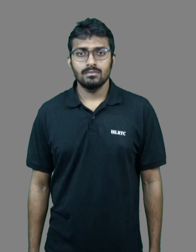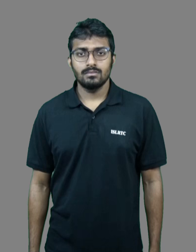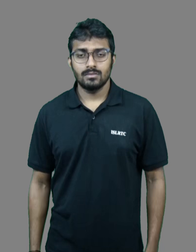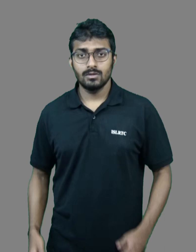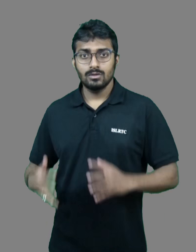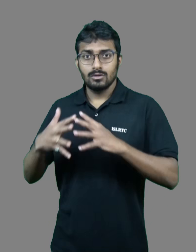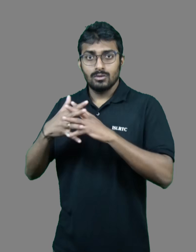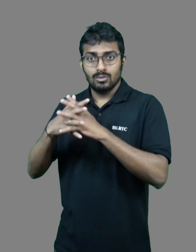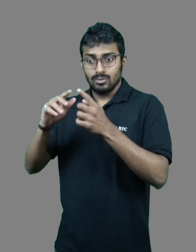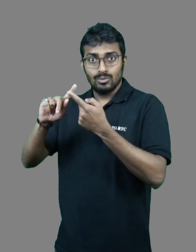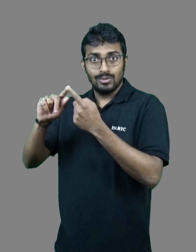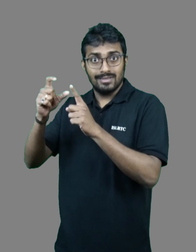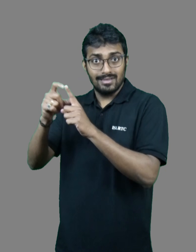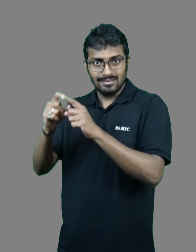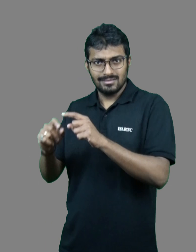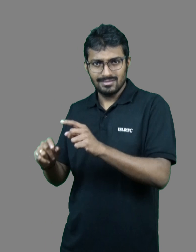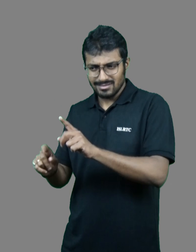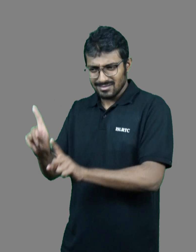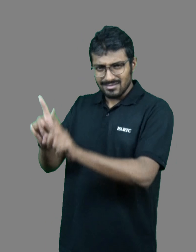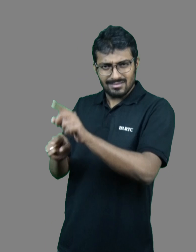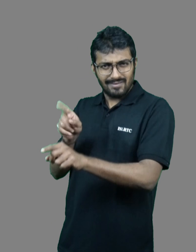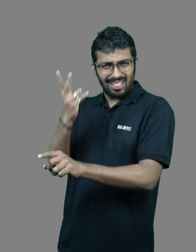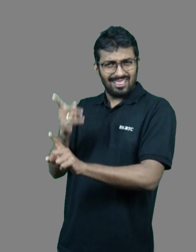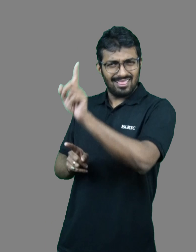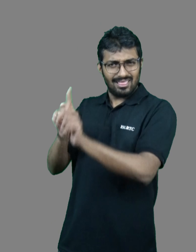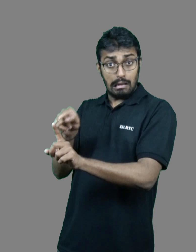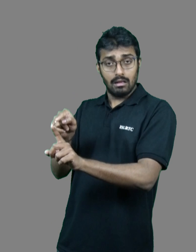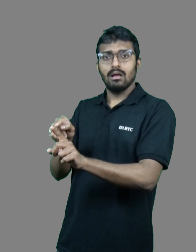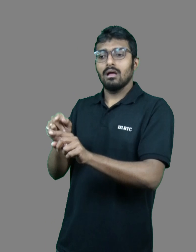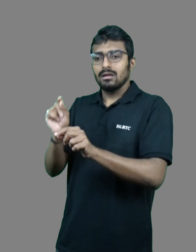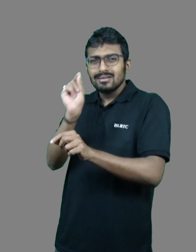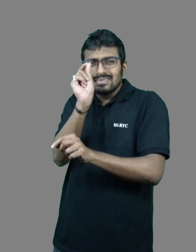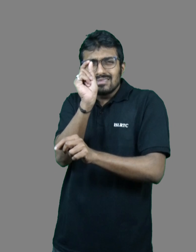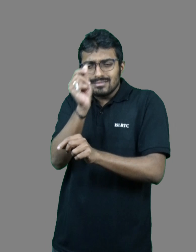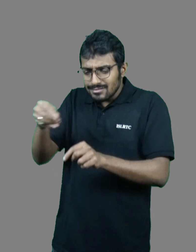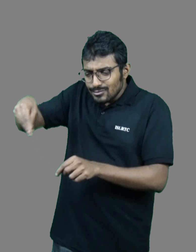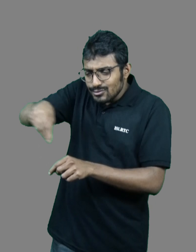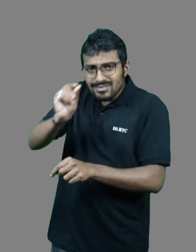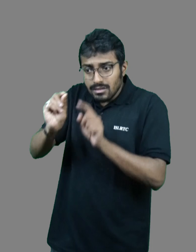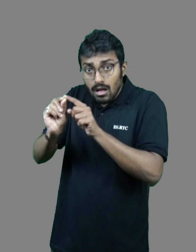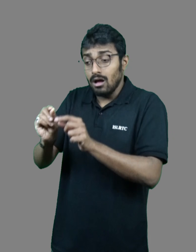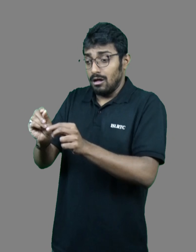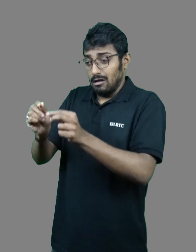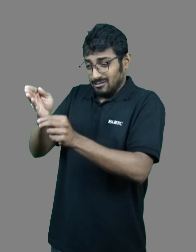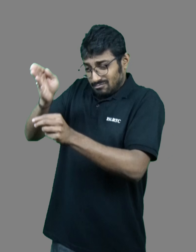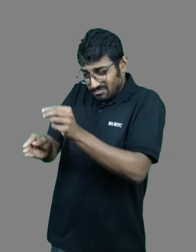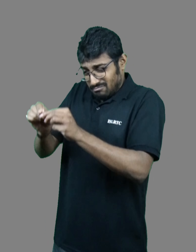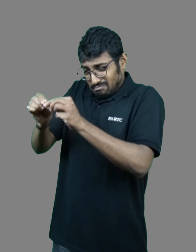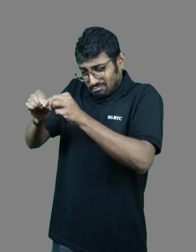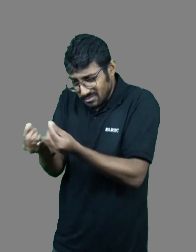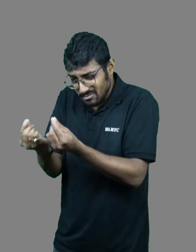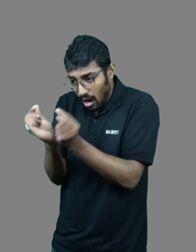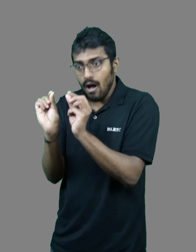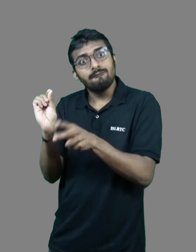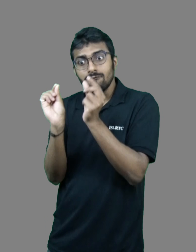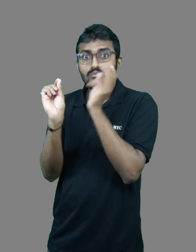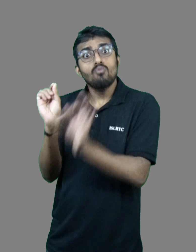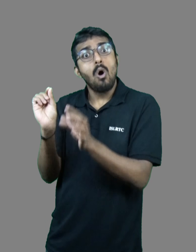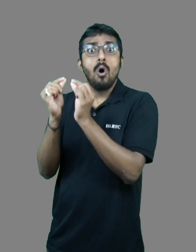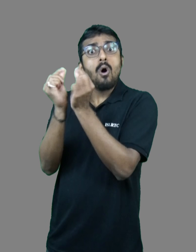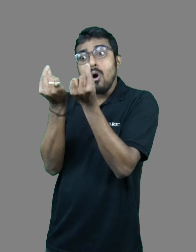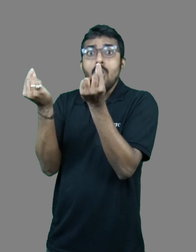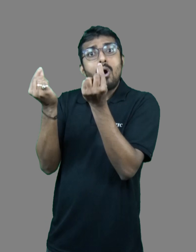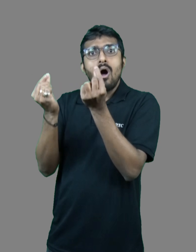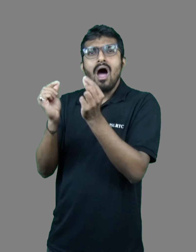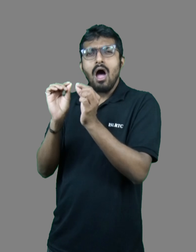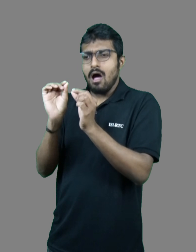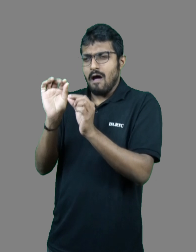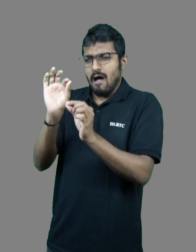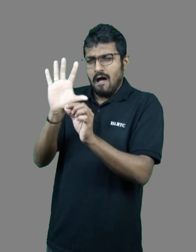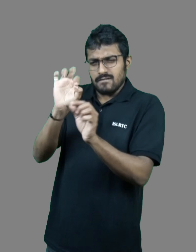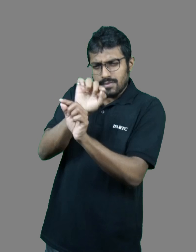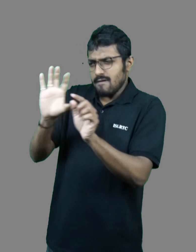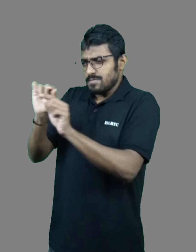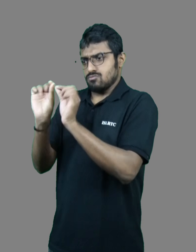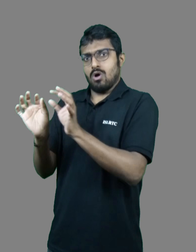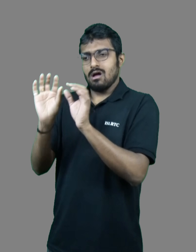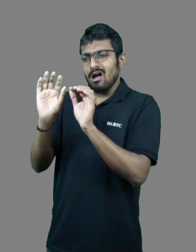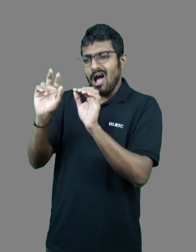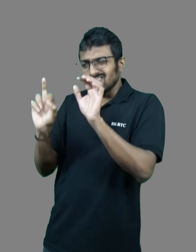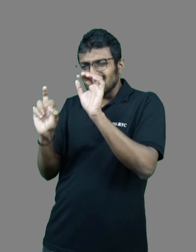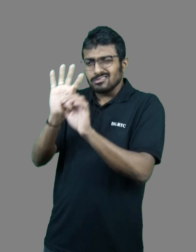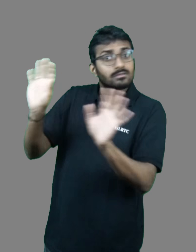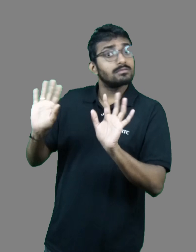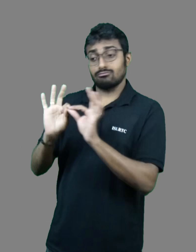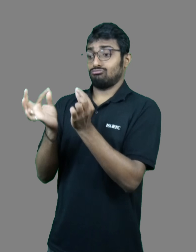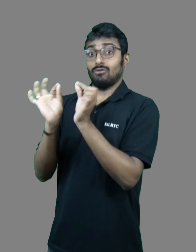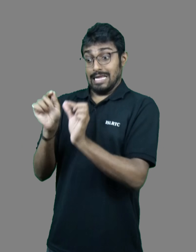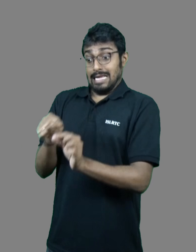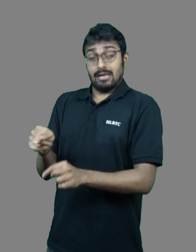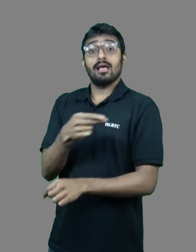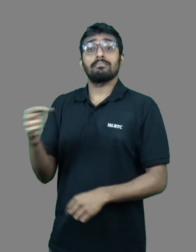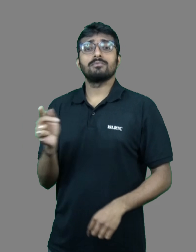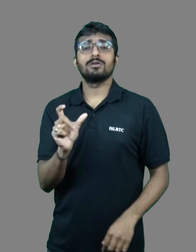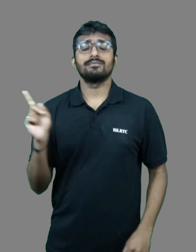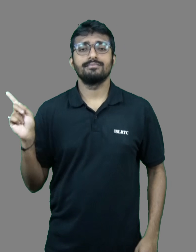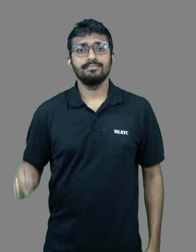Dicot Weeds